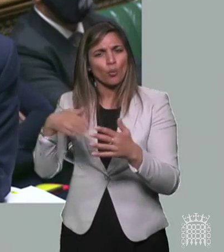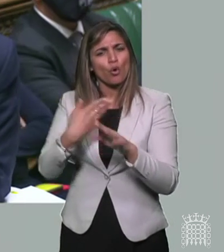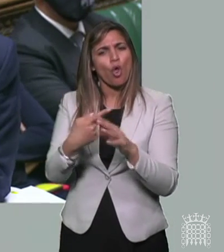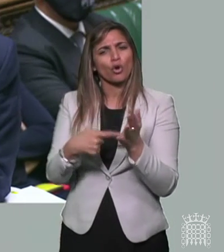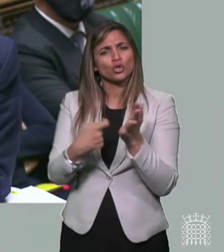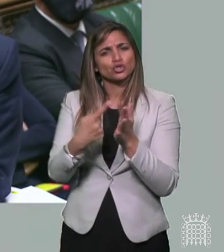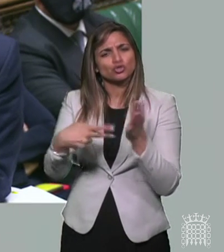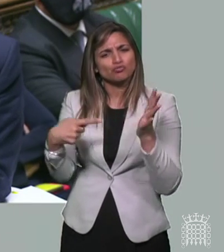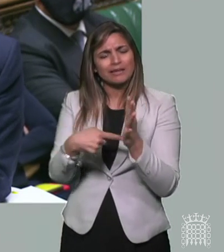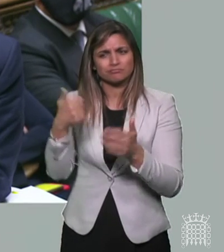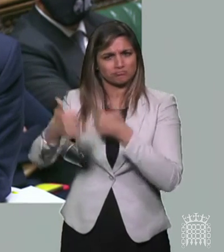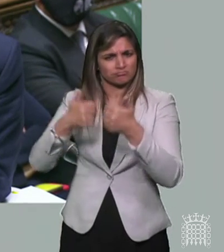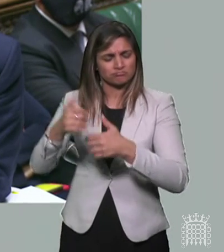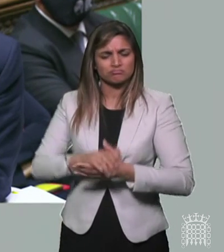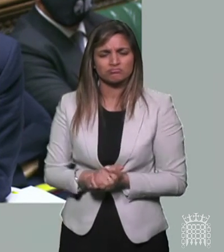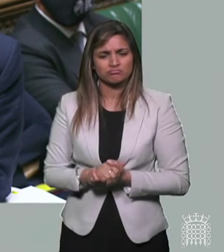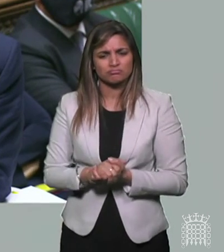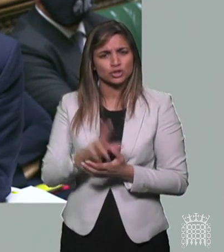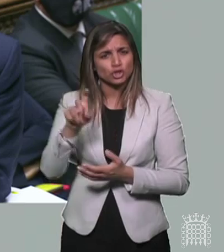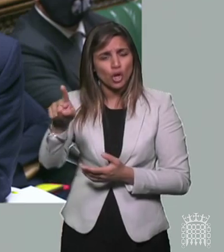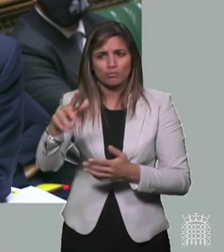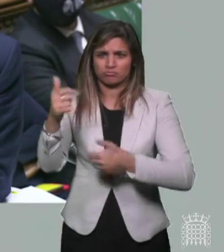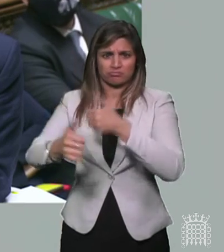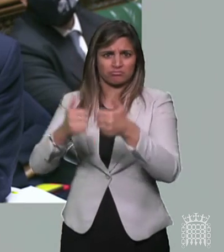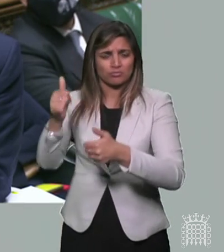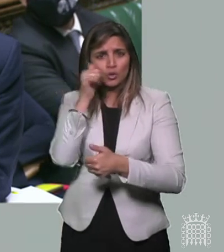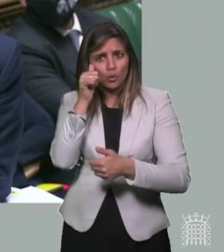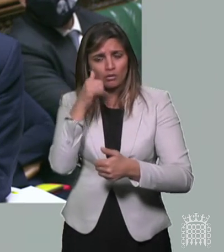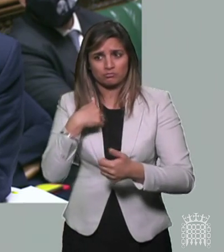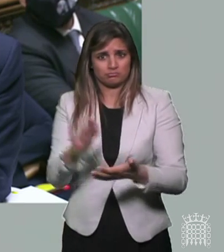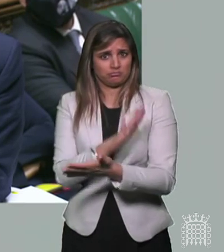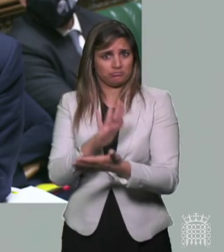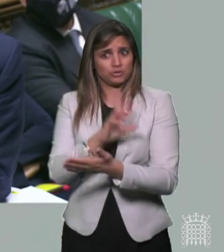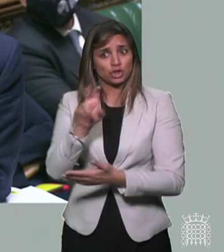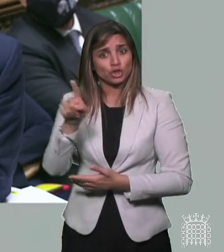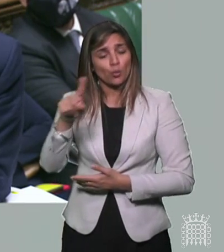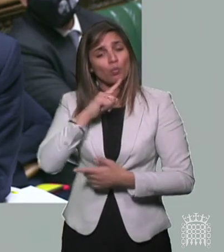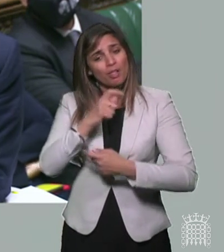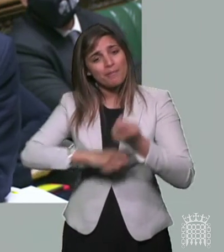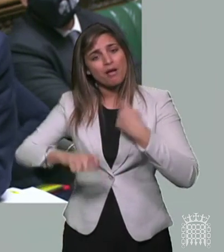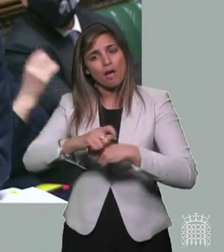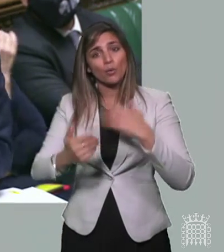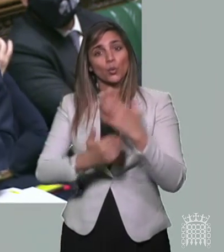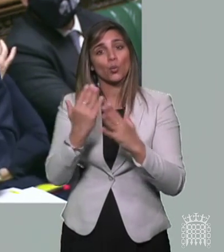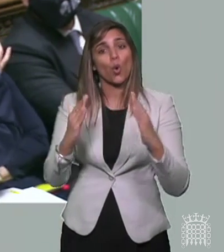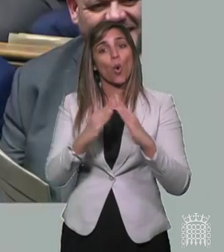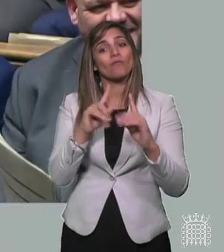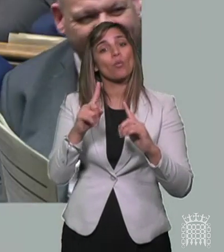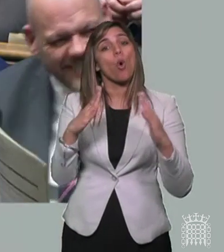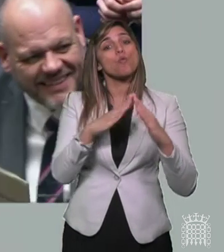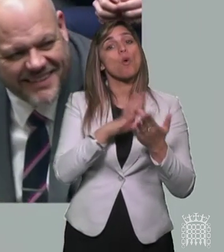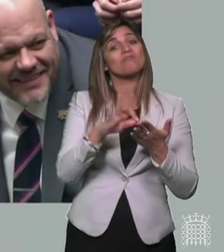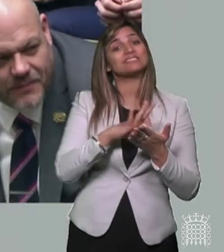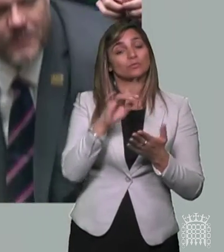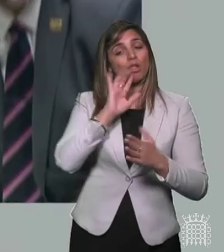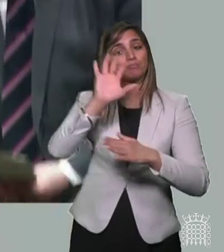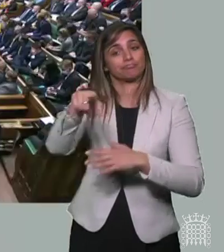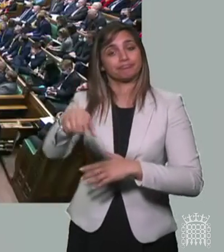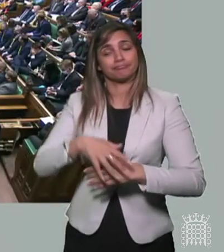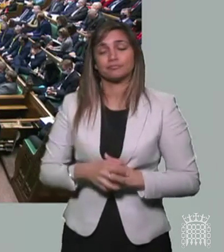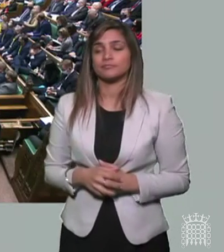In addition to all the things that we are supporting in Stoke-on-Trent, I am delighted to say that it will become home to the Home Office as well.